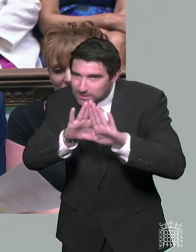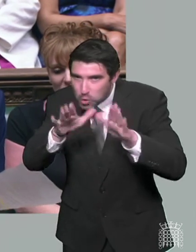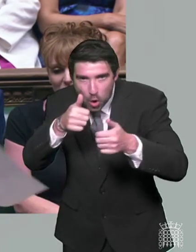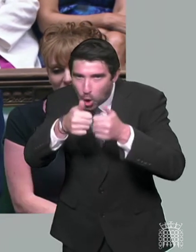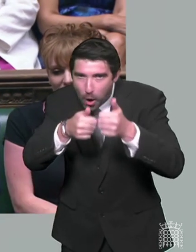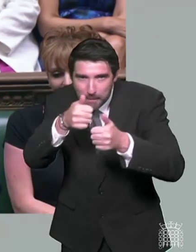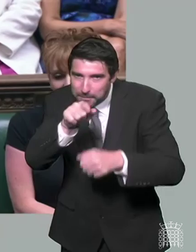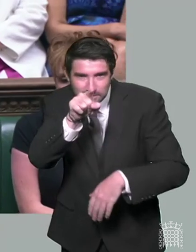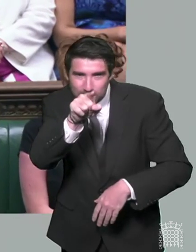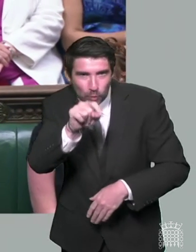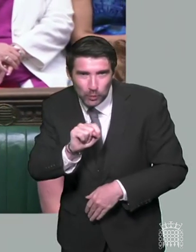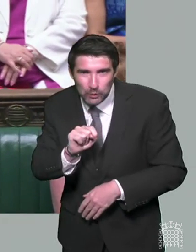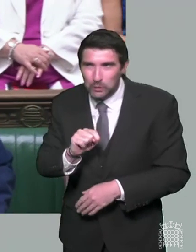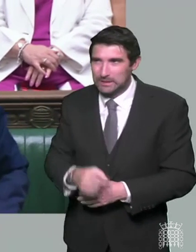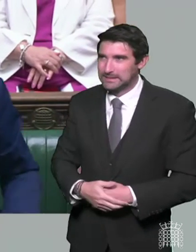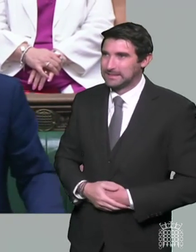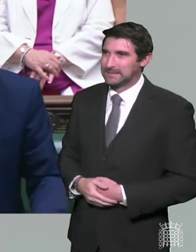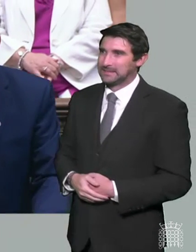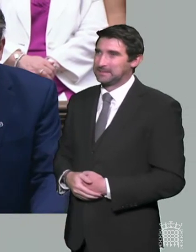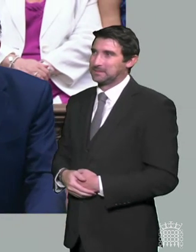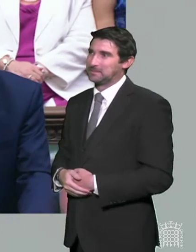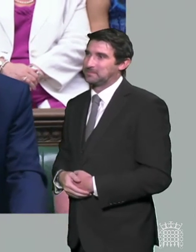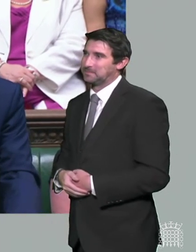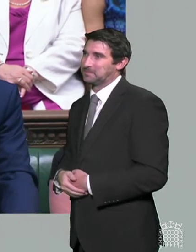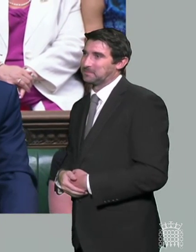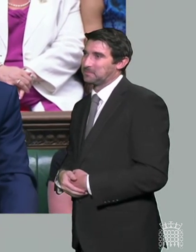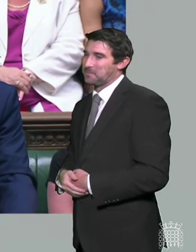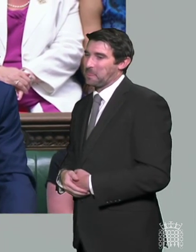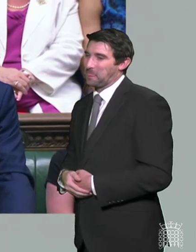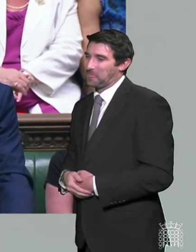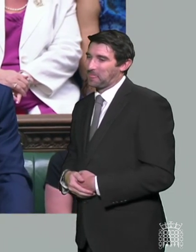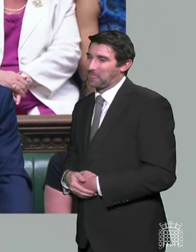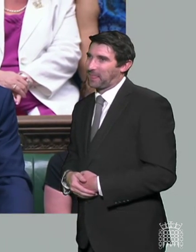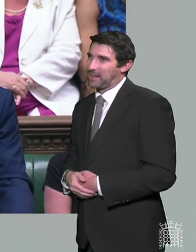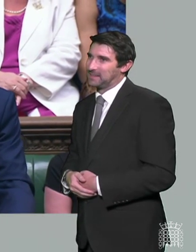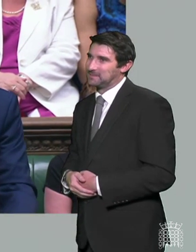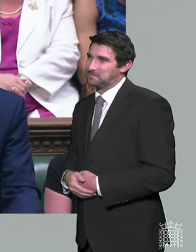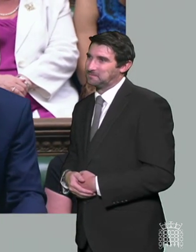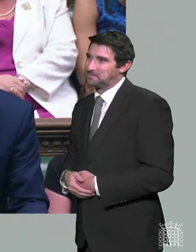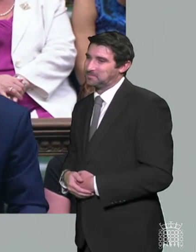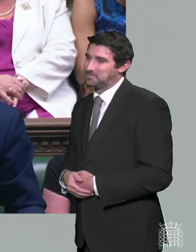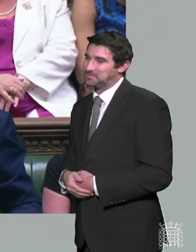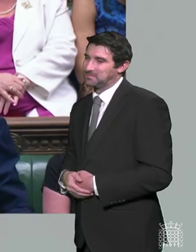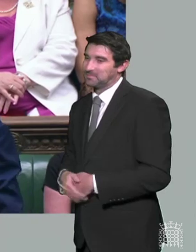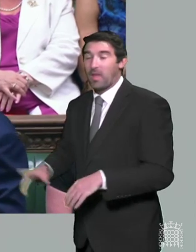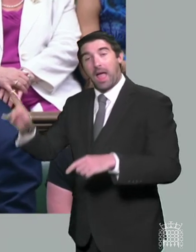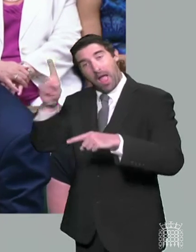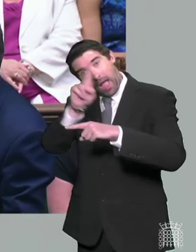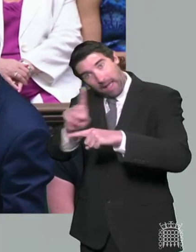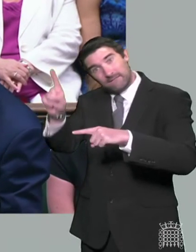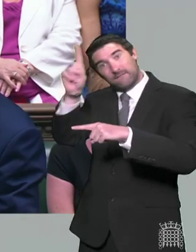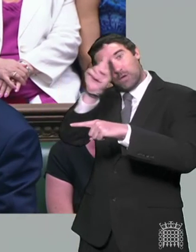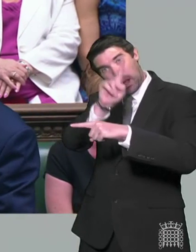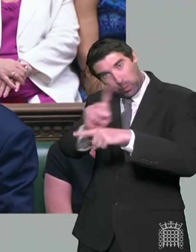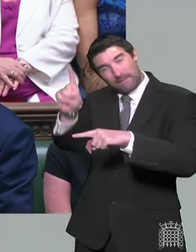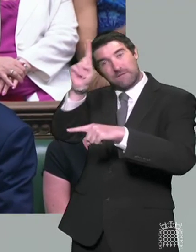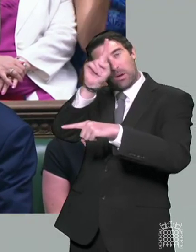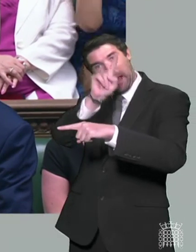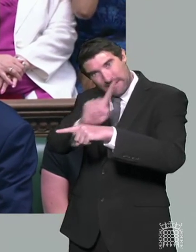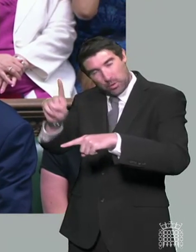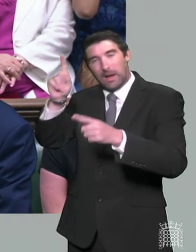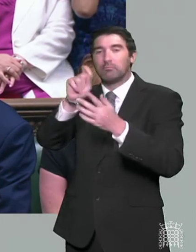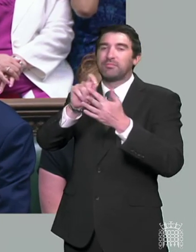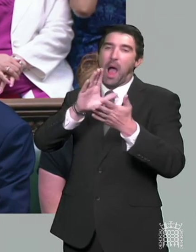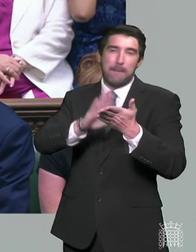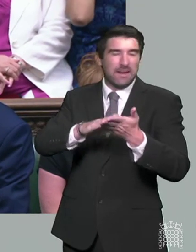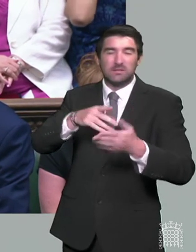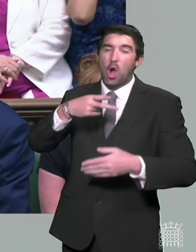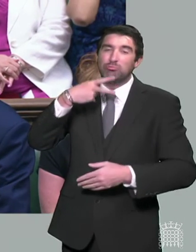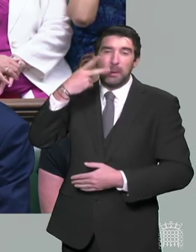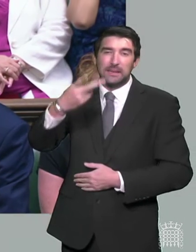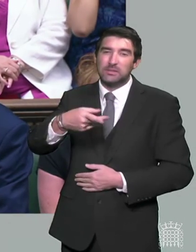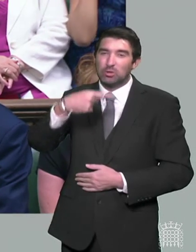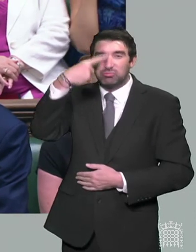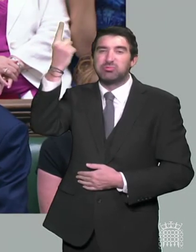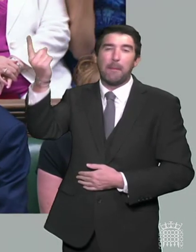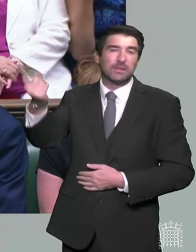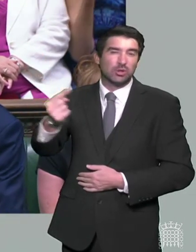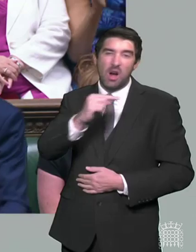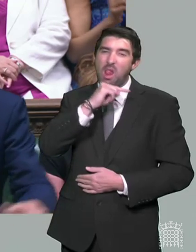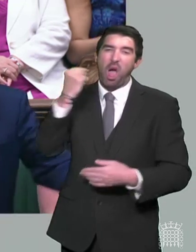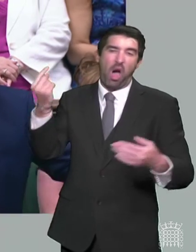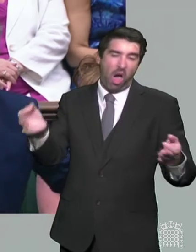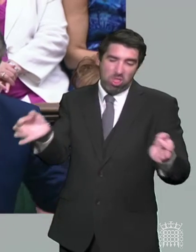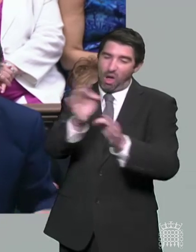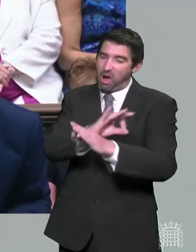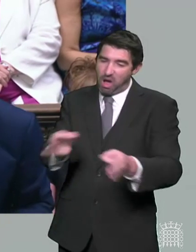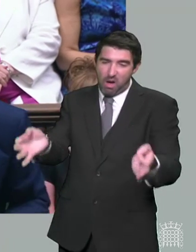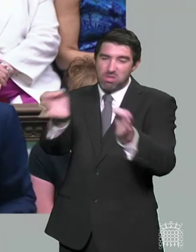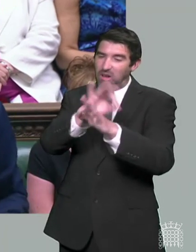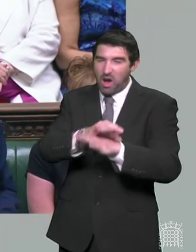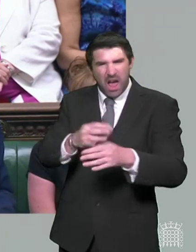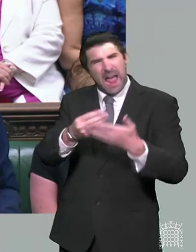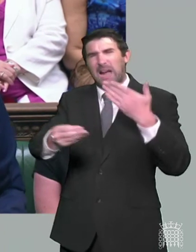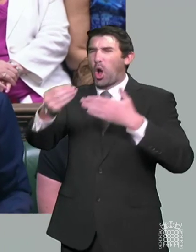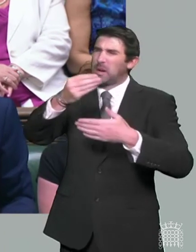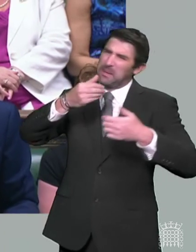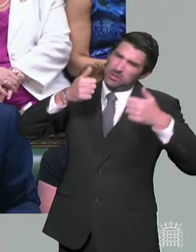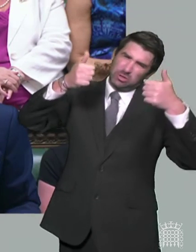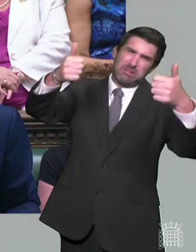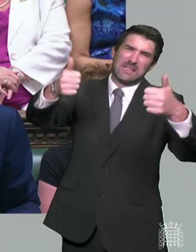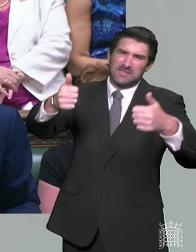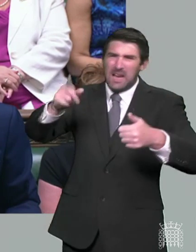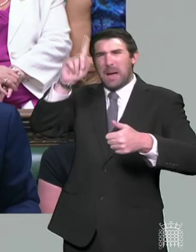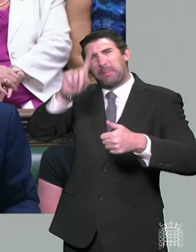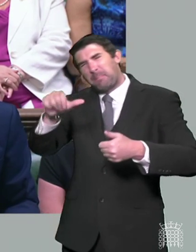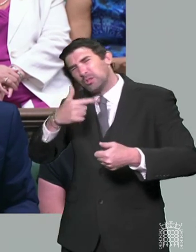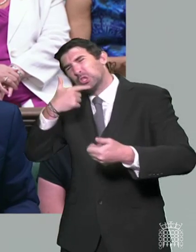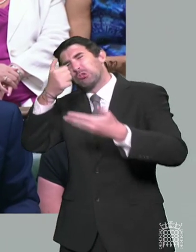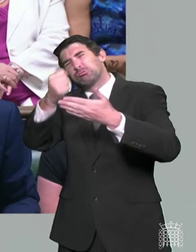Week after week, he stands there and spouts the same nonsense: the economy is booming, everything is going swimmingly, the people should be grateful.